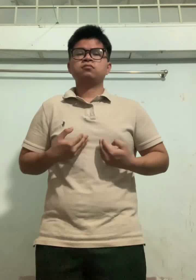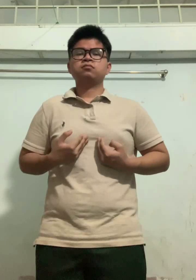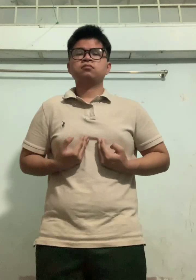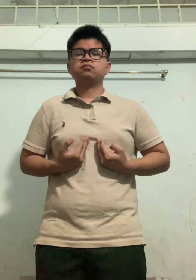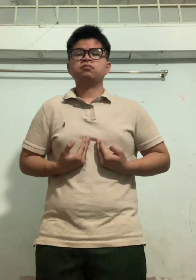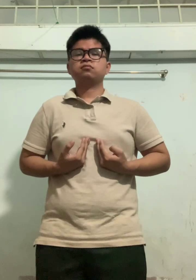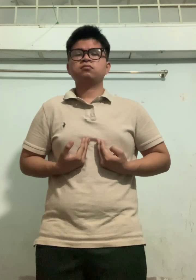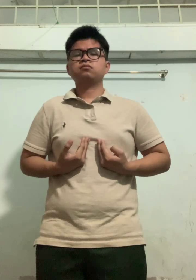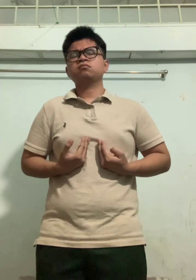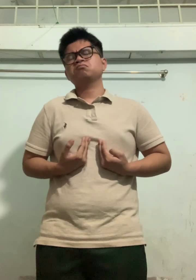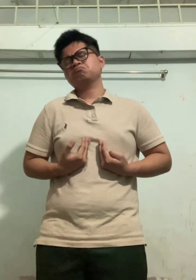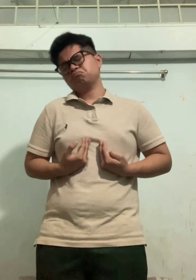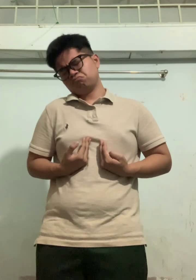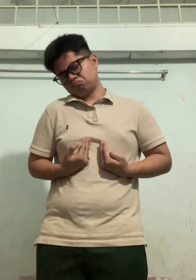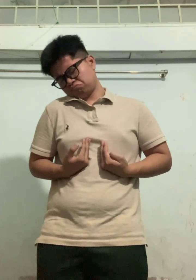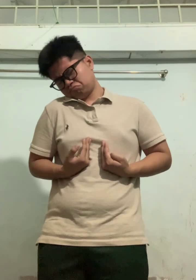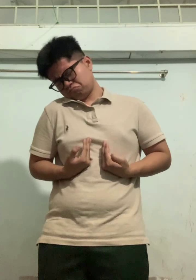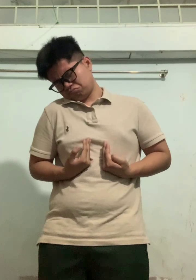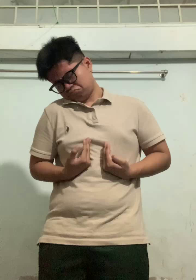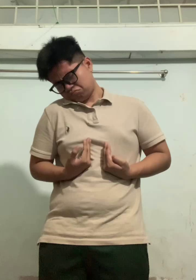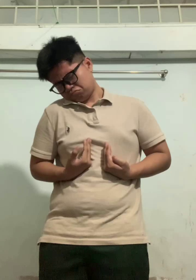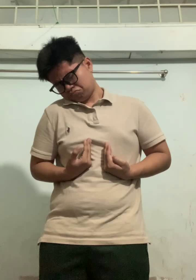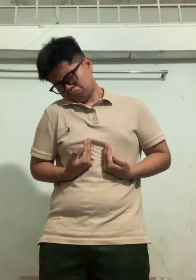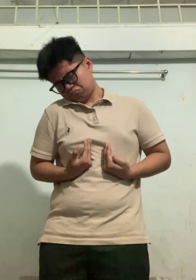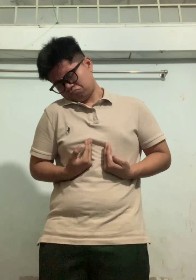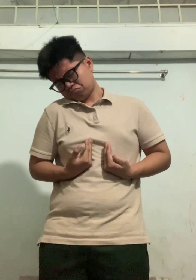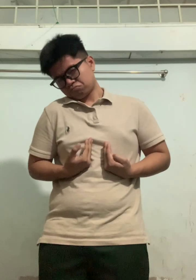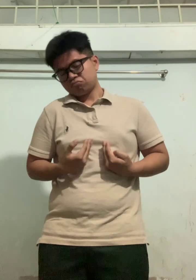met moi